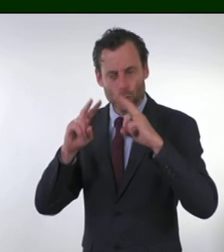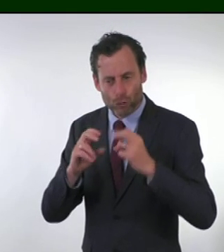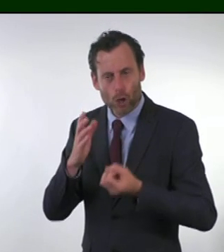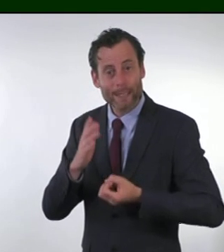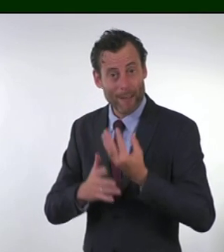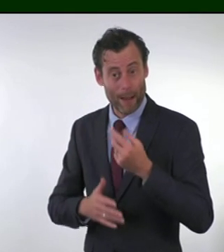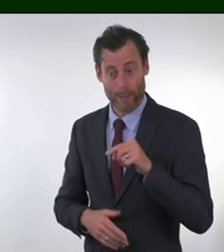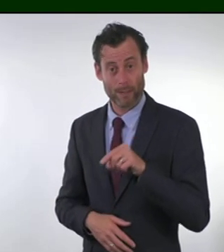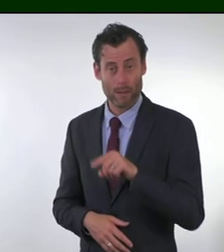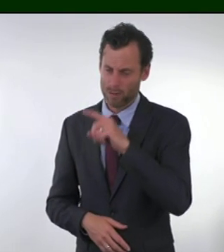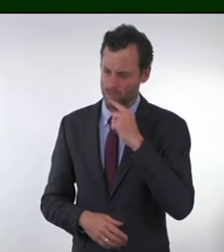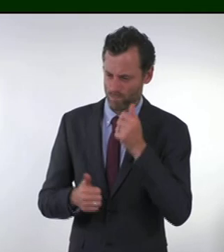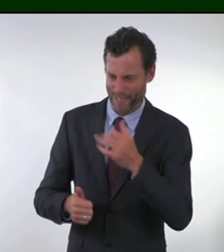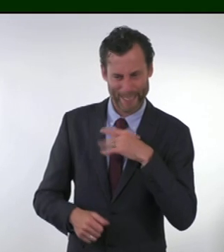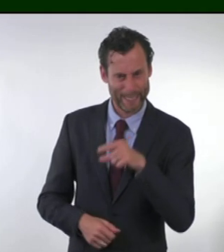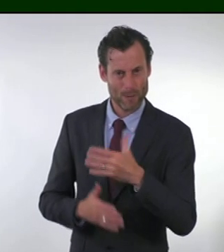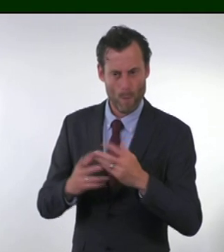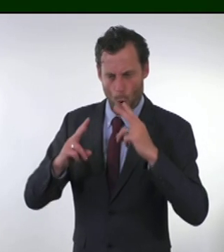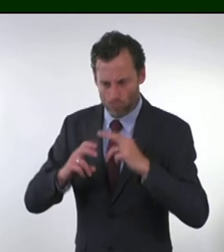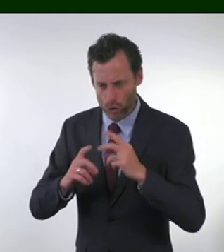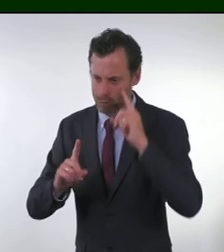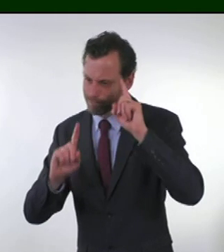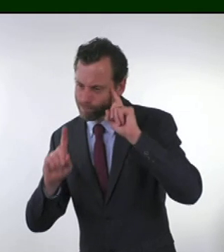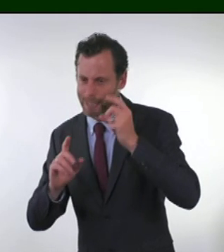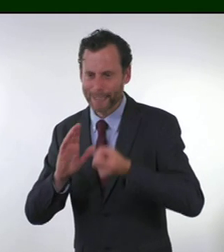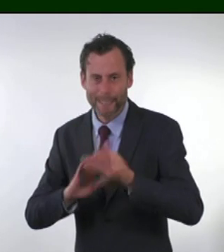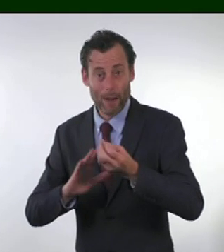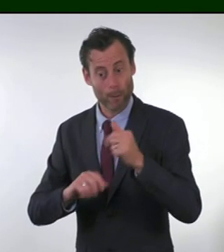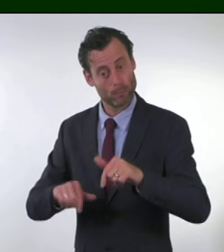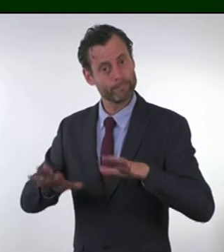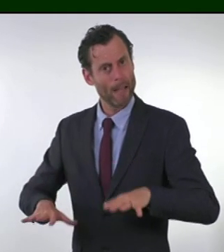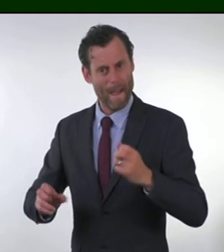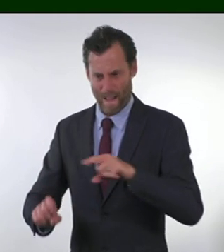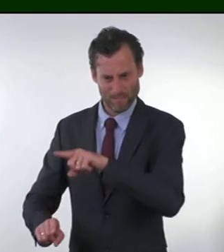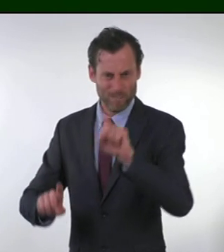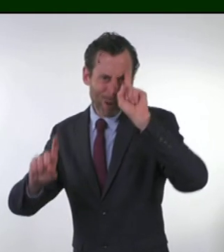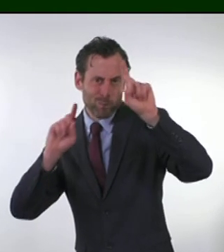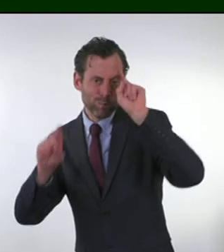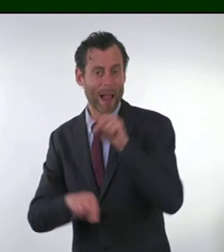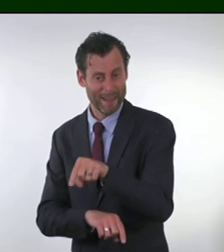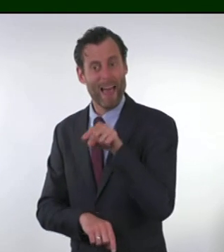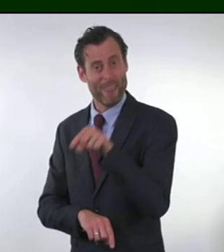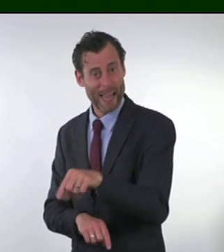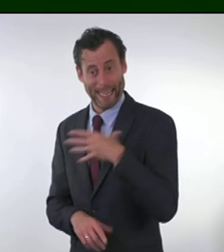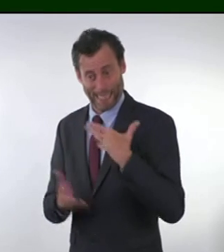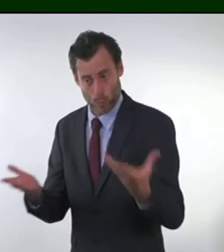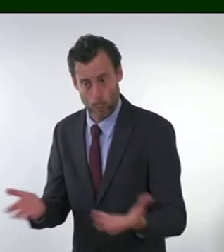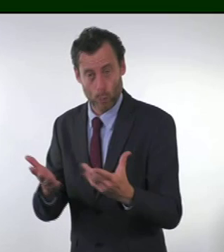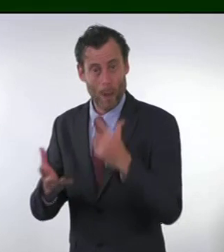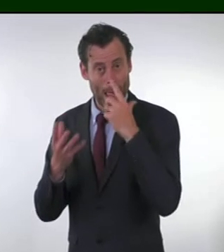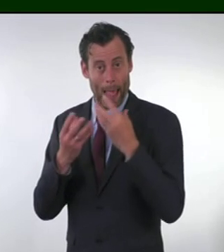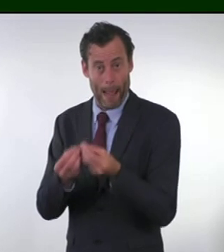We will be working closely with the private sector to do that, helping to create the innovations that will drive growth, productivity and employment tomorrow.